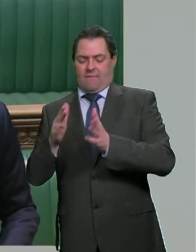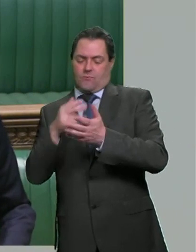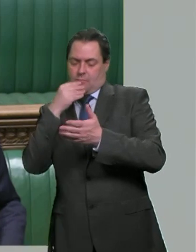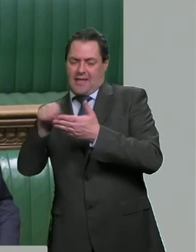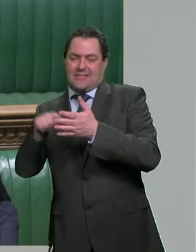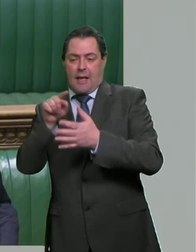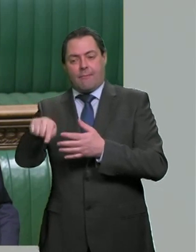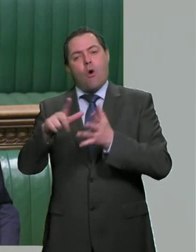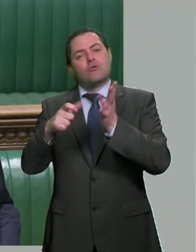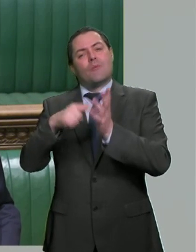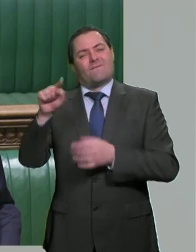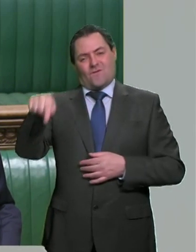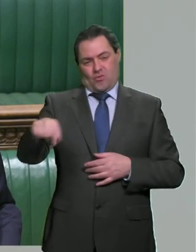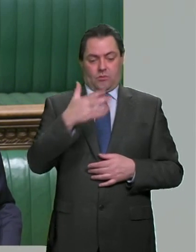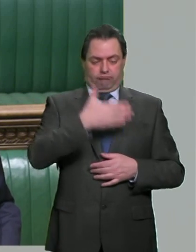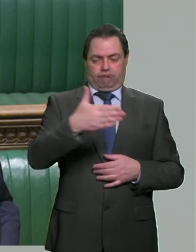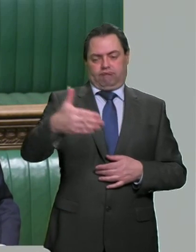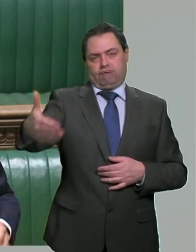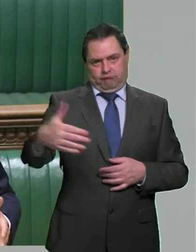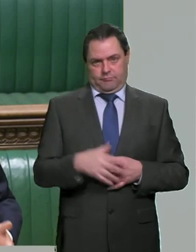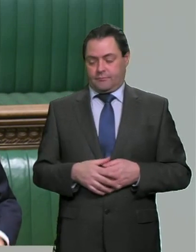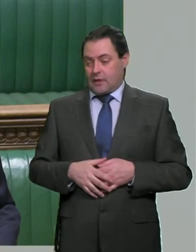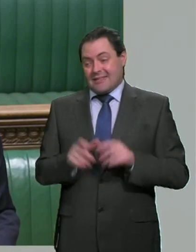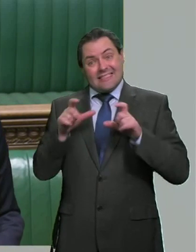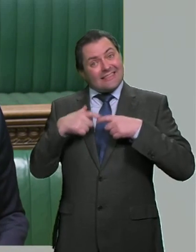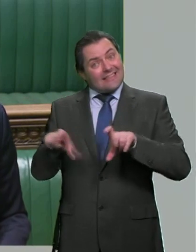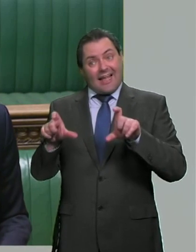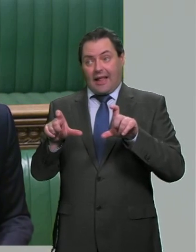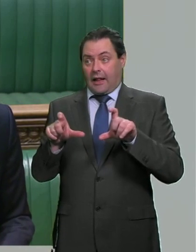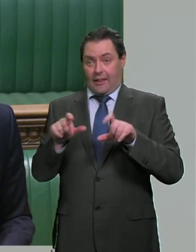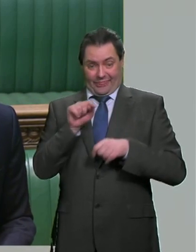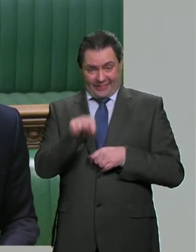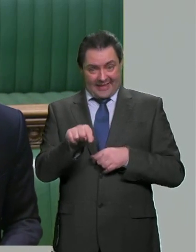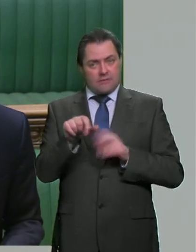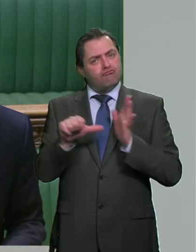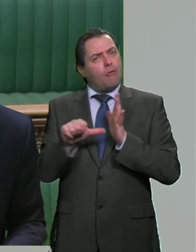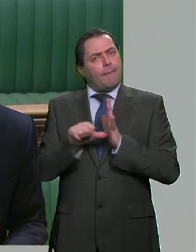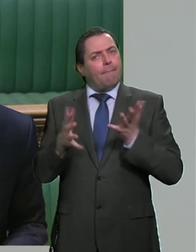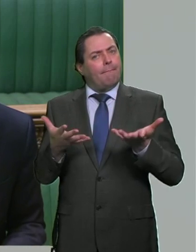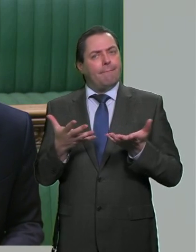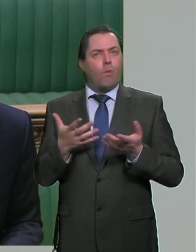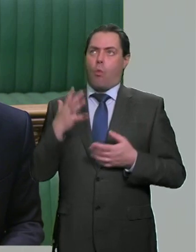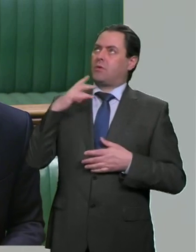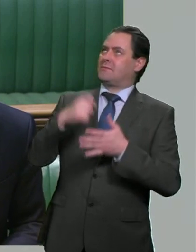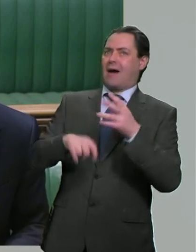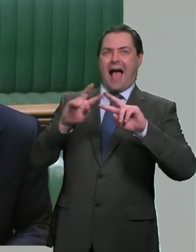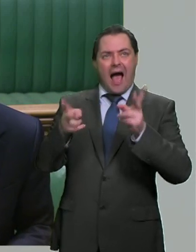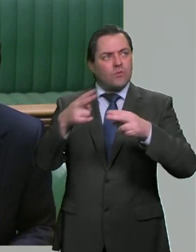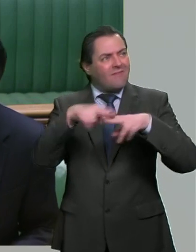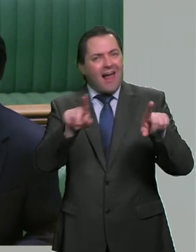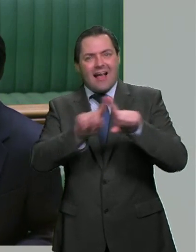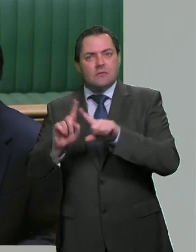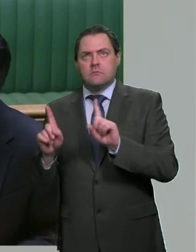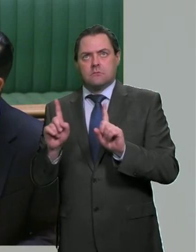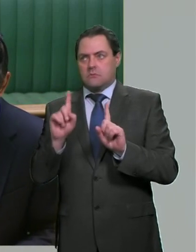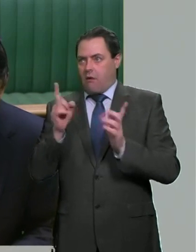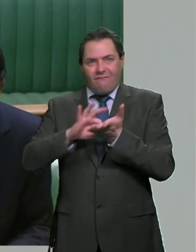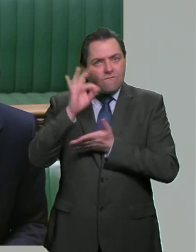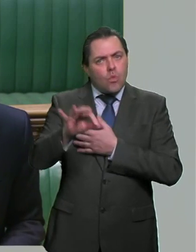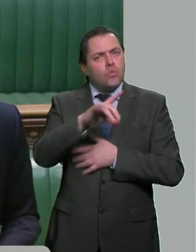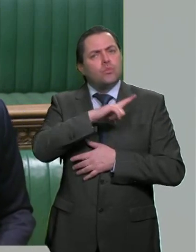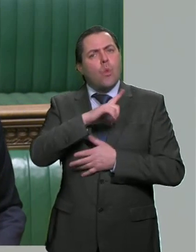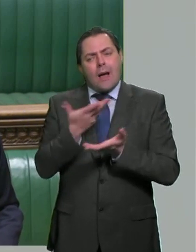Even with the stamp duty cut, there is still a significant barrier to people getting on the housing ladder—the cost of a deposit.